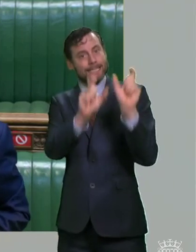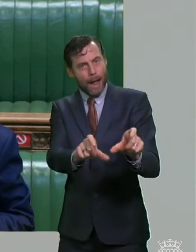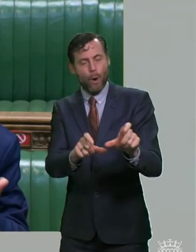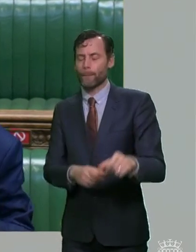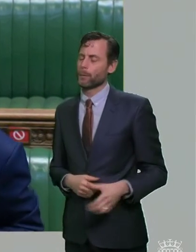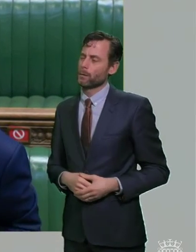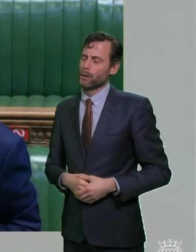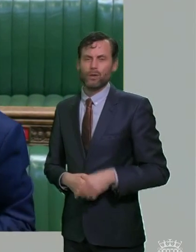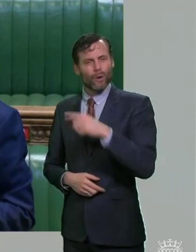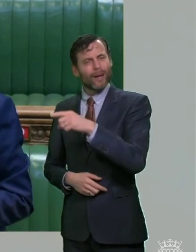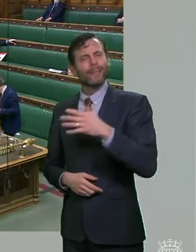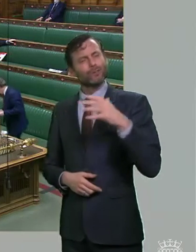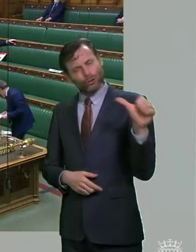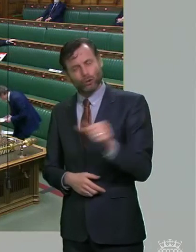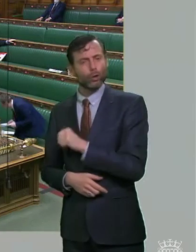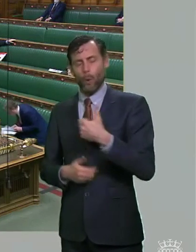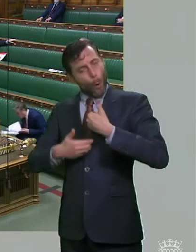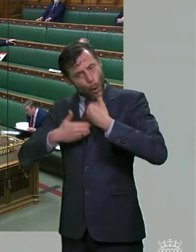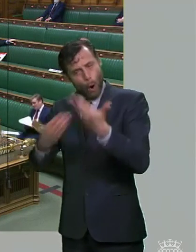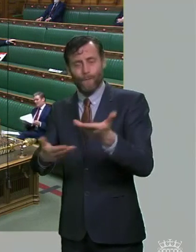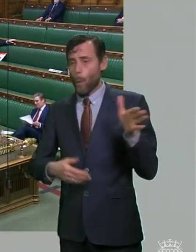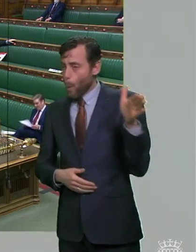Will the Prime Minister just fix this?